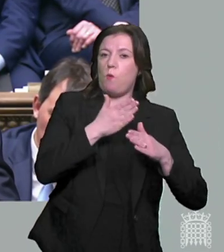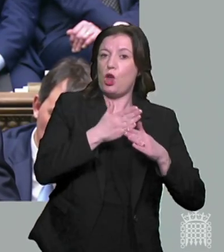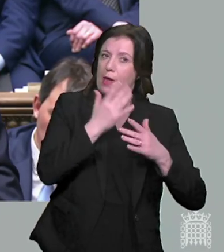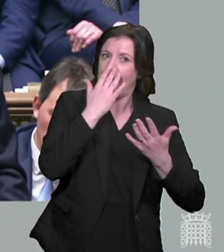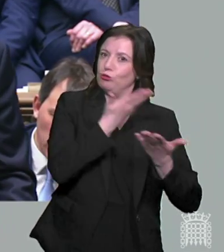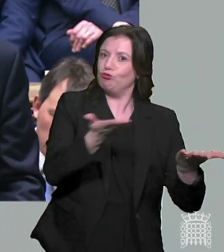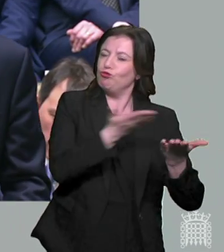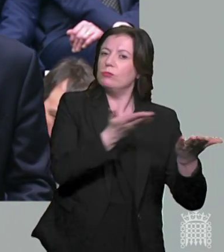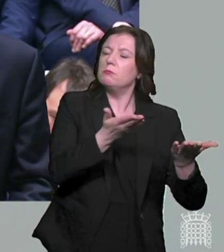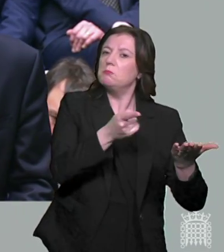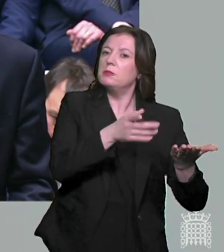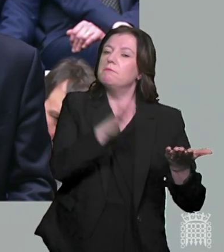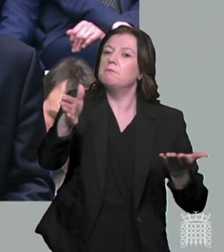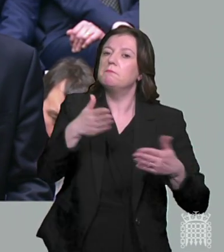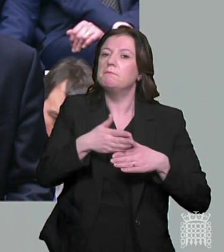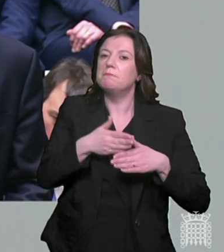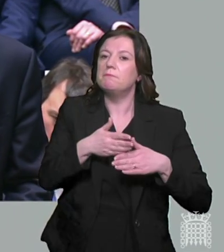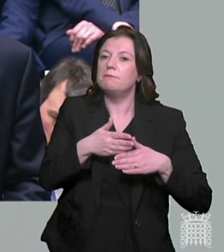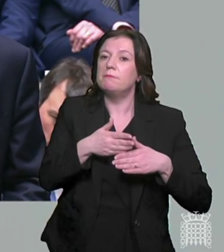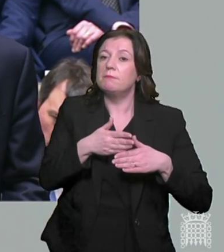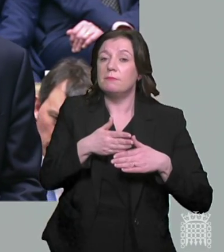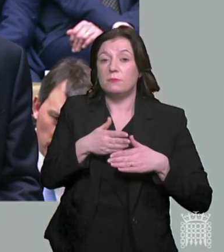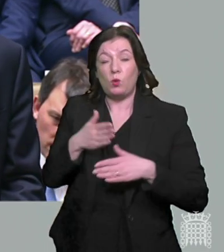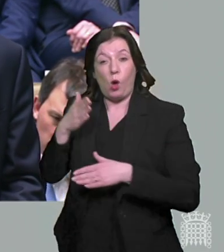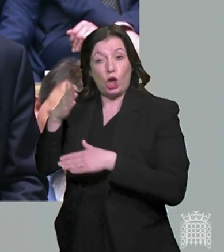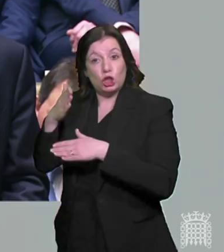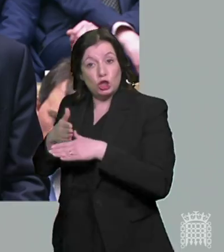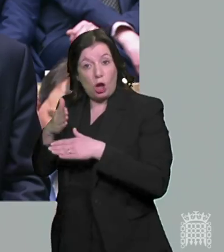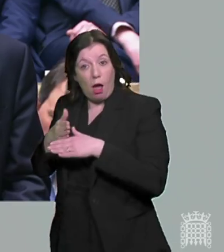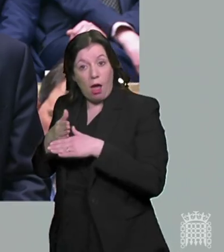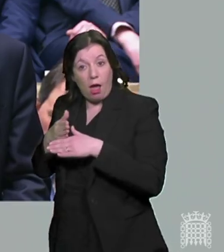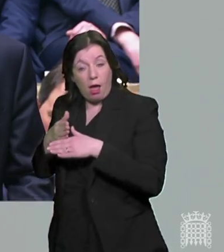That is a potential pool of seven people for every vacancy.